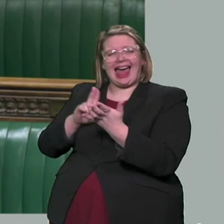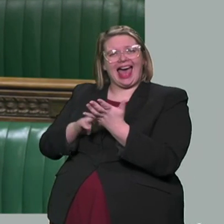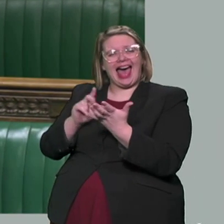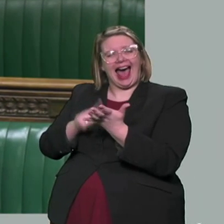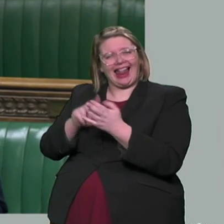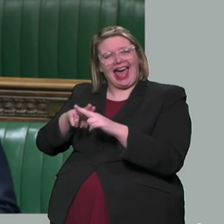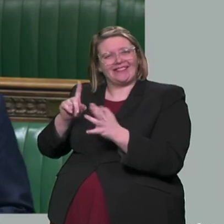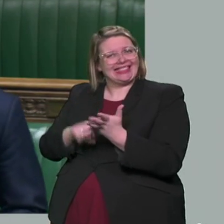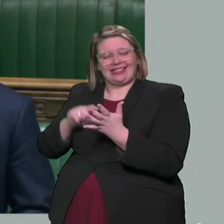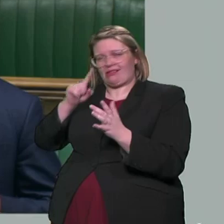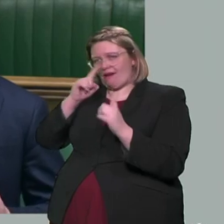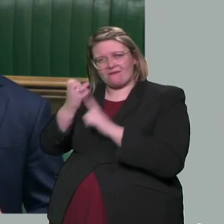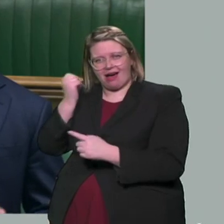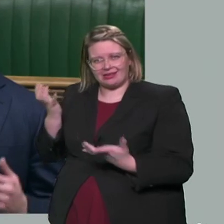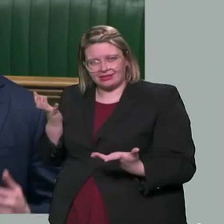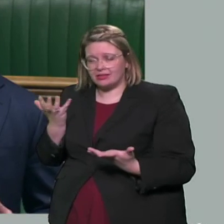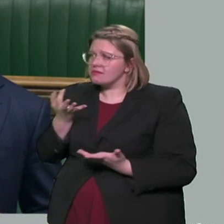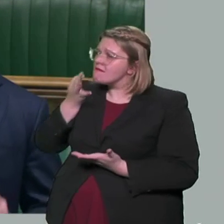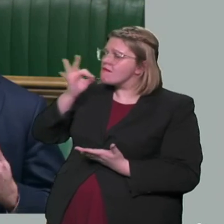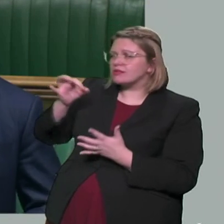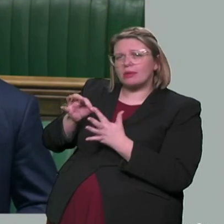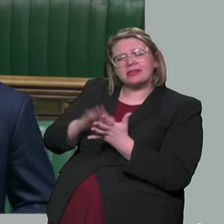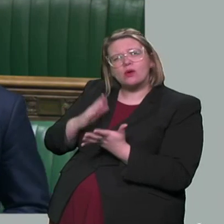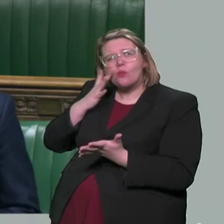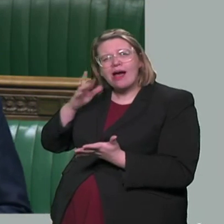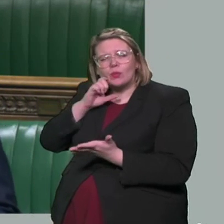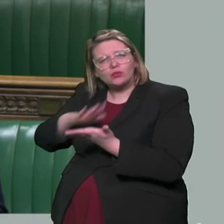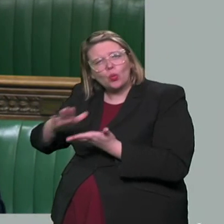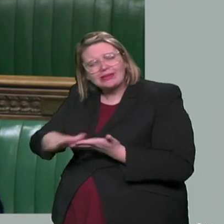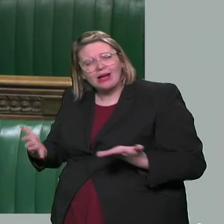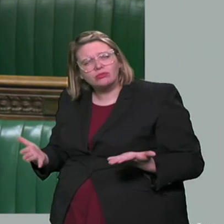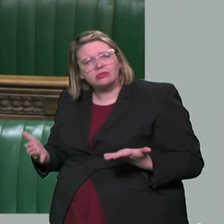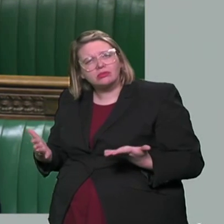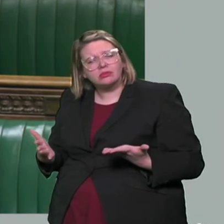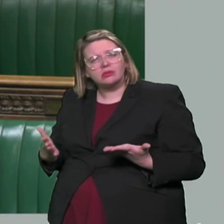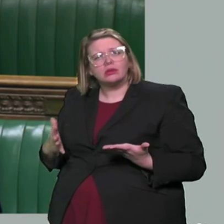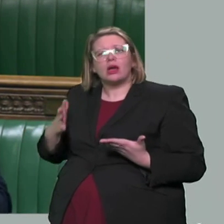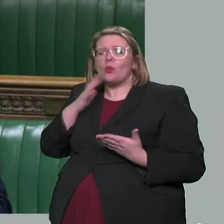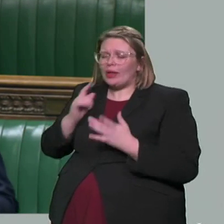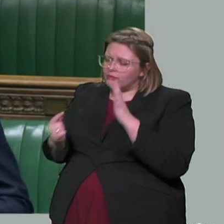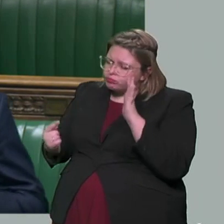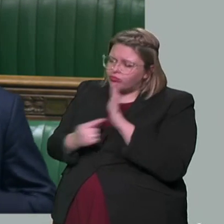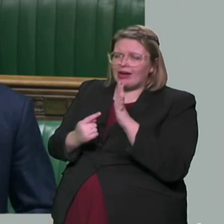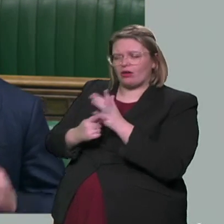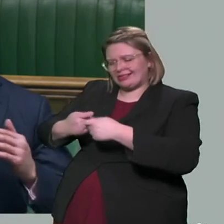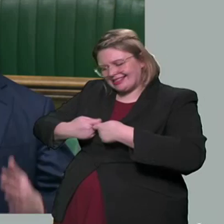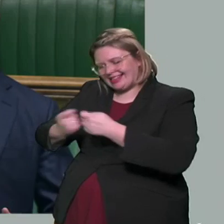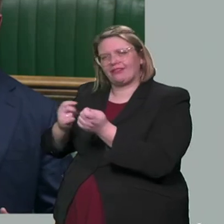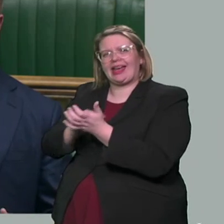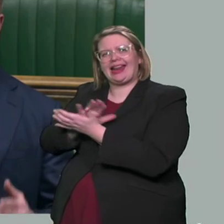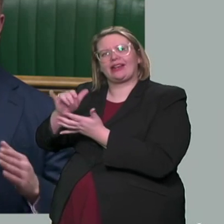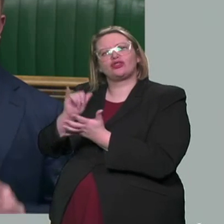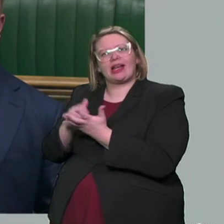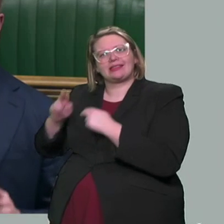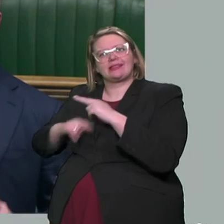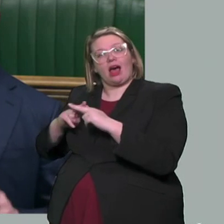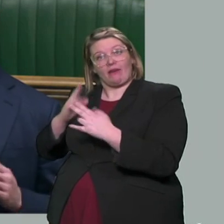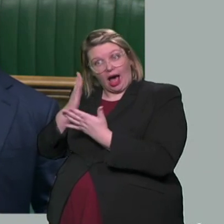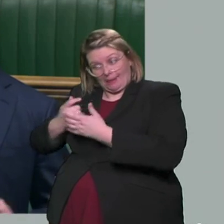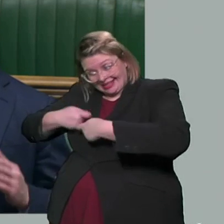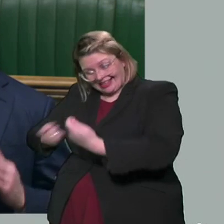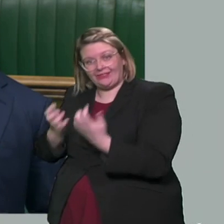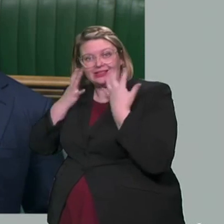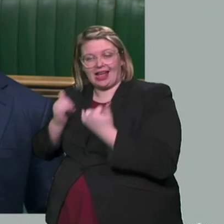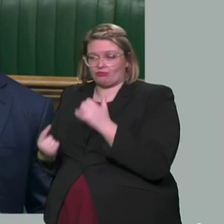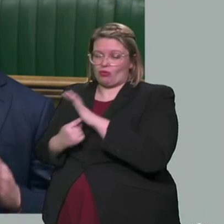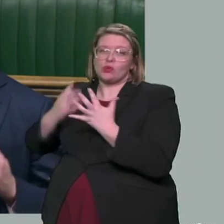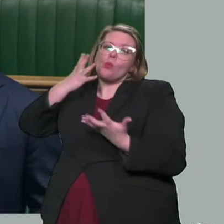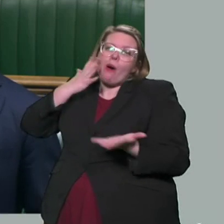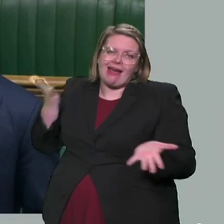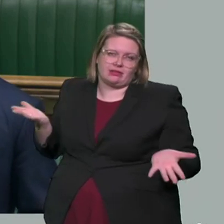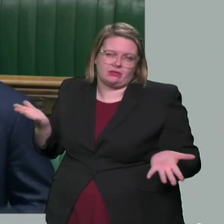When is the Prime Minister going to sort that out, and when is he going to prioritise tests for NHS and other frontline staff, such as in transport?